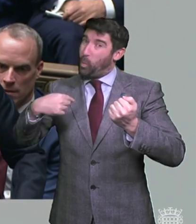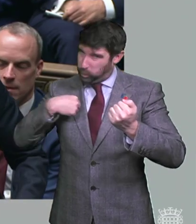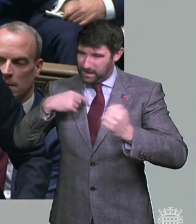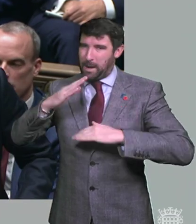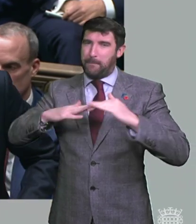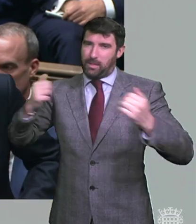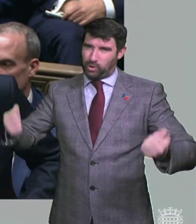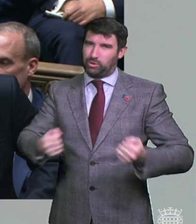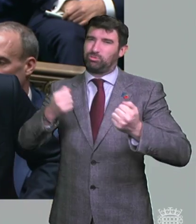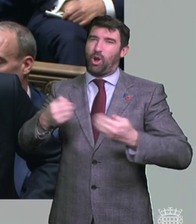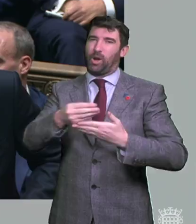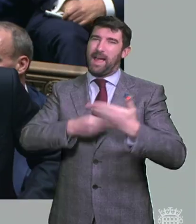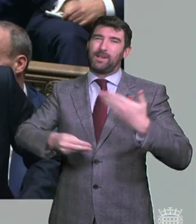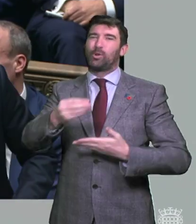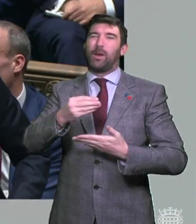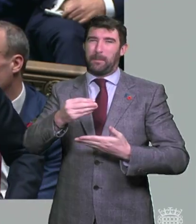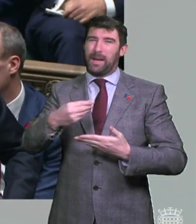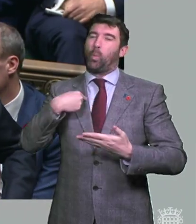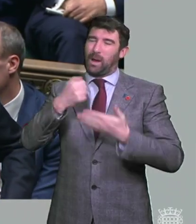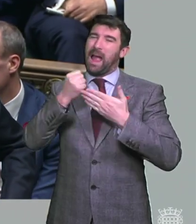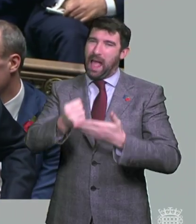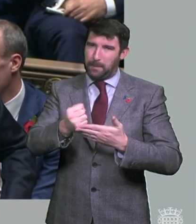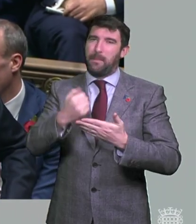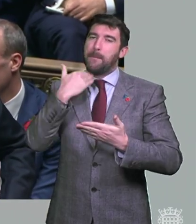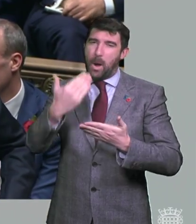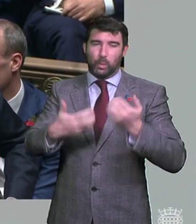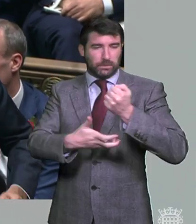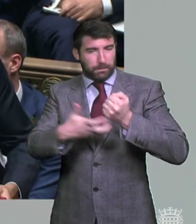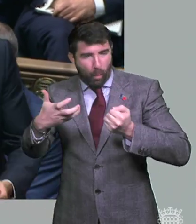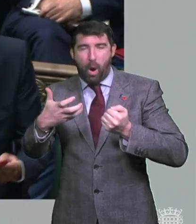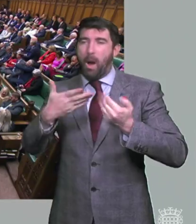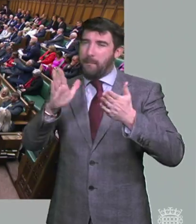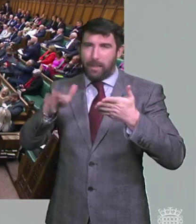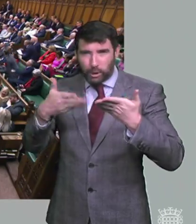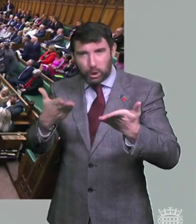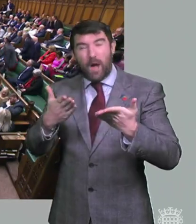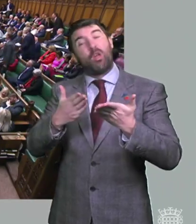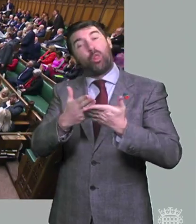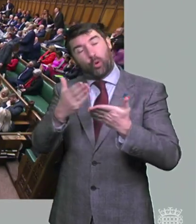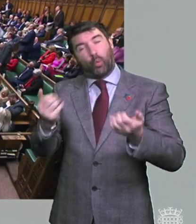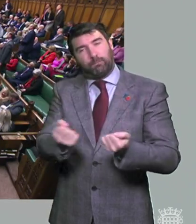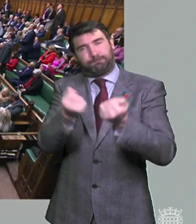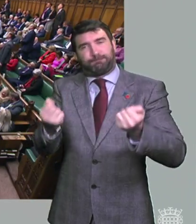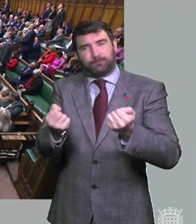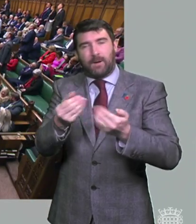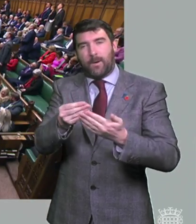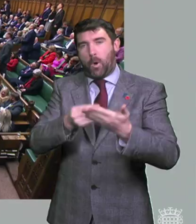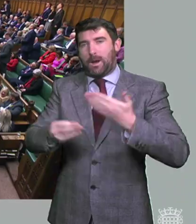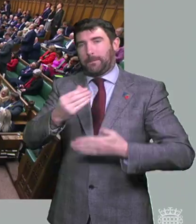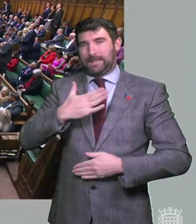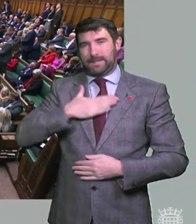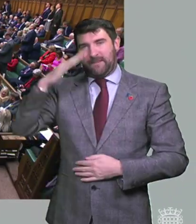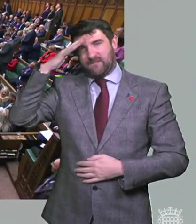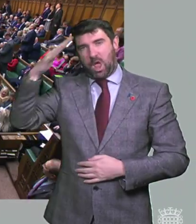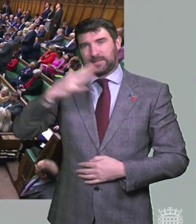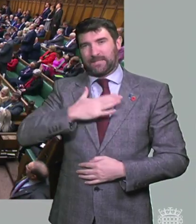That is what enables us to support the most vulnerable and strong public services.